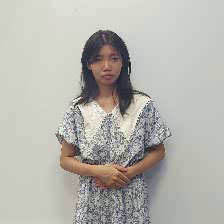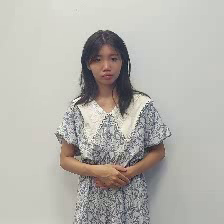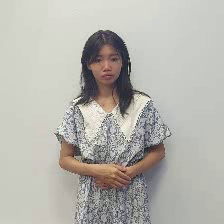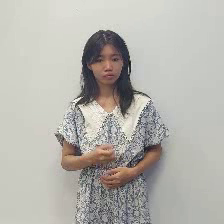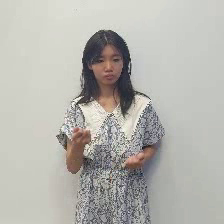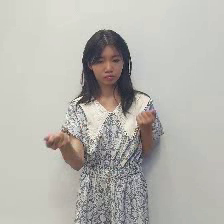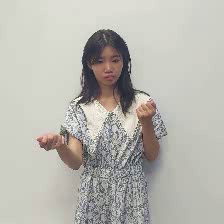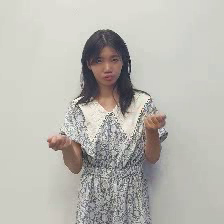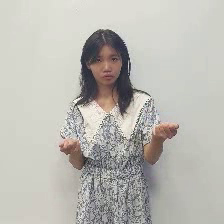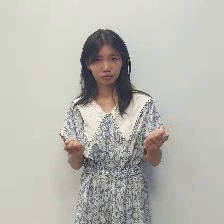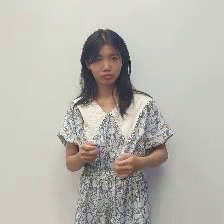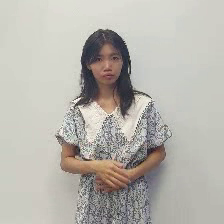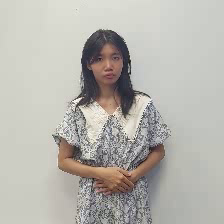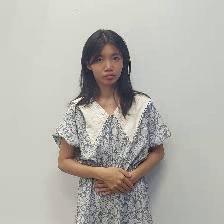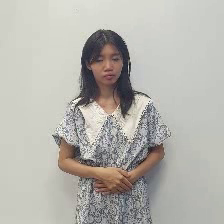Ô tô